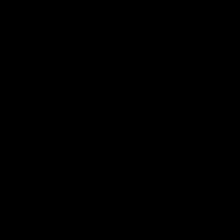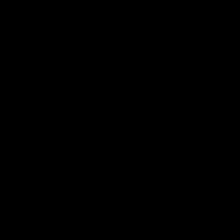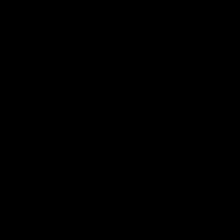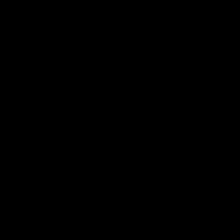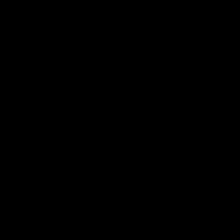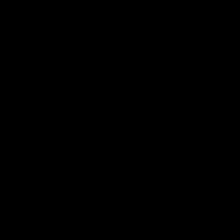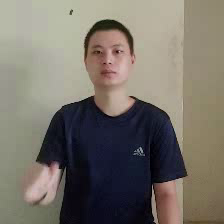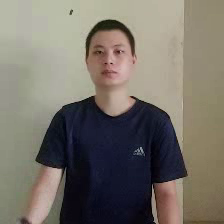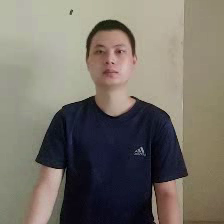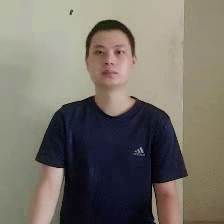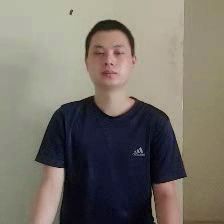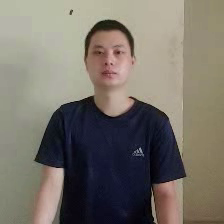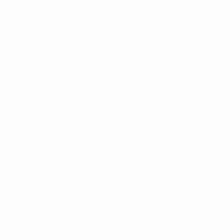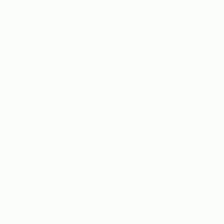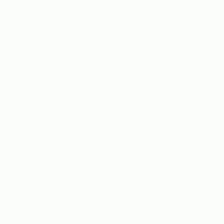Nghỉ ngơi